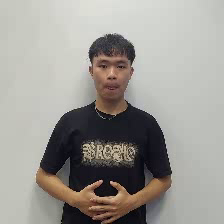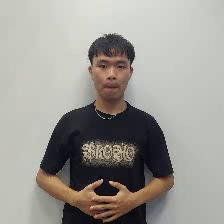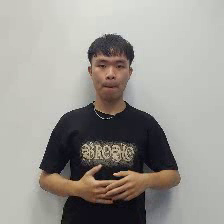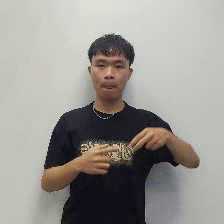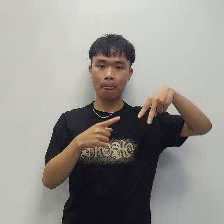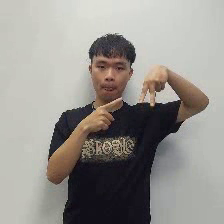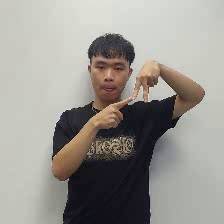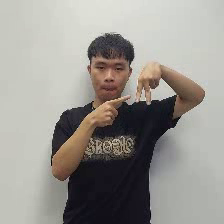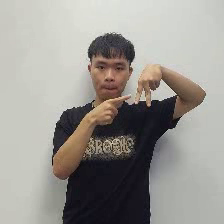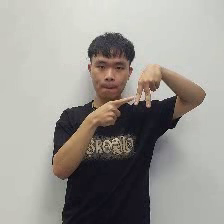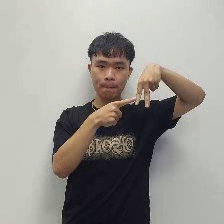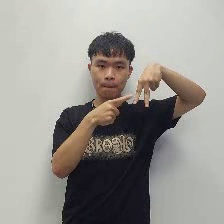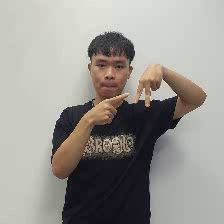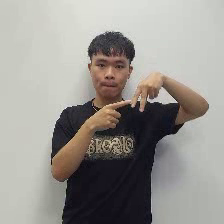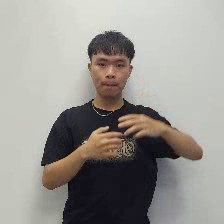Chân